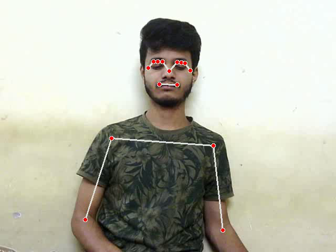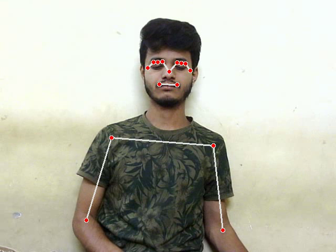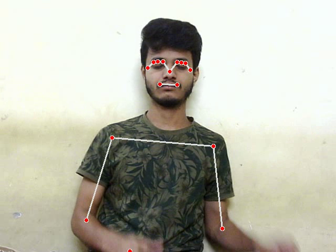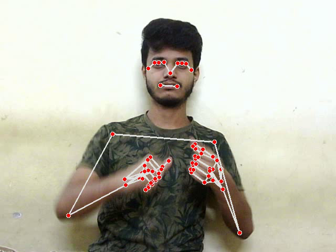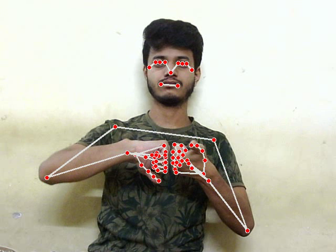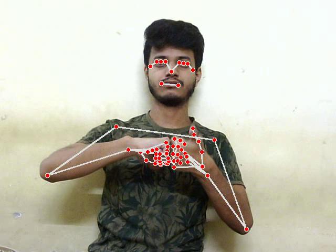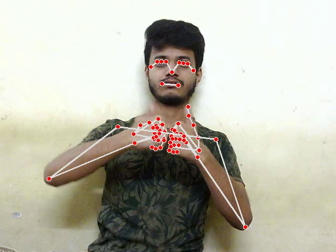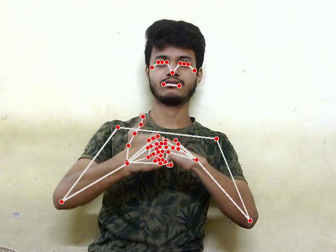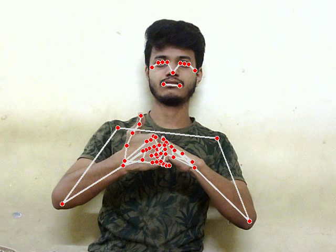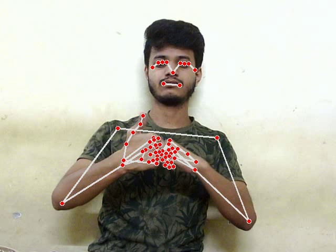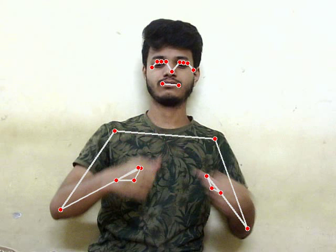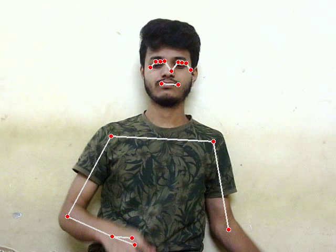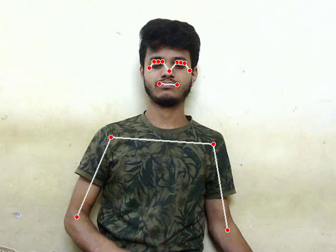how